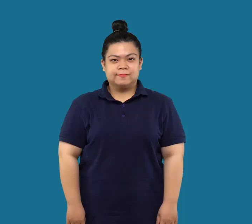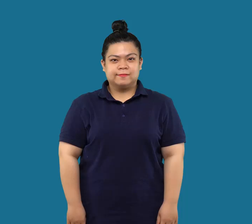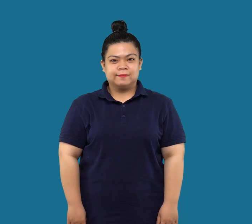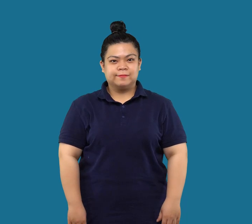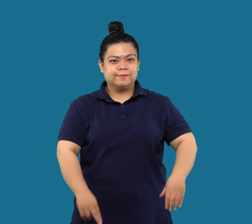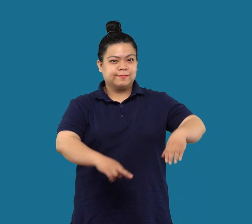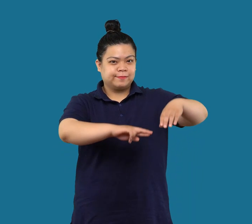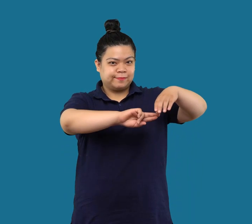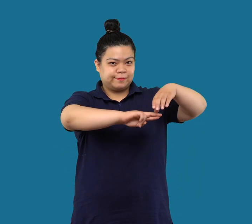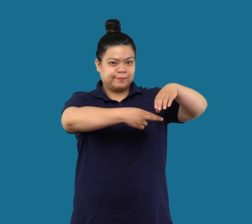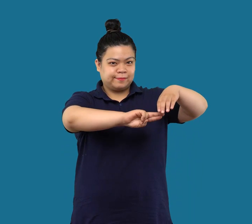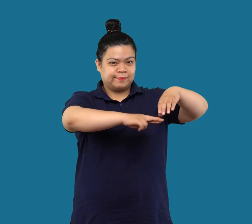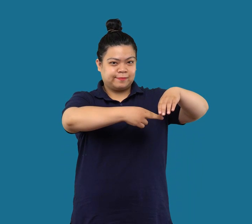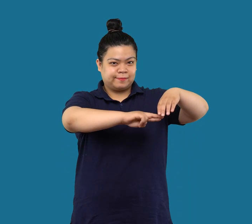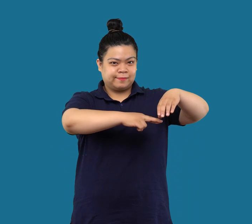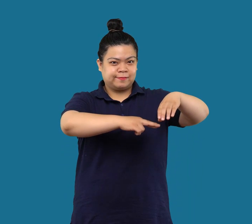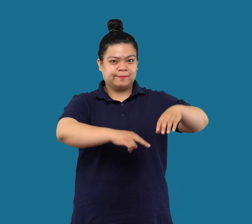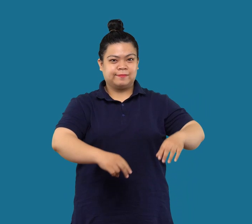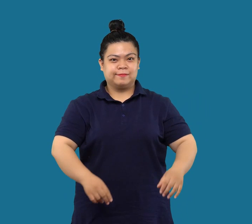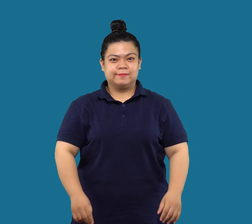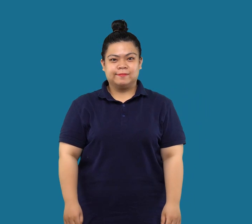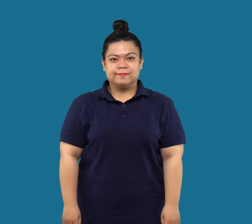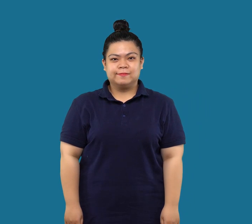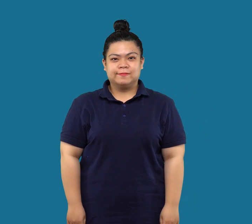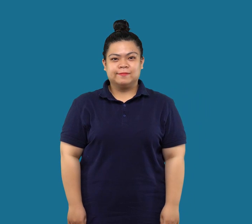rèn sắt